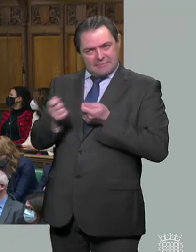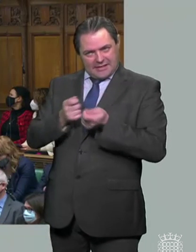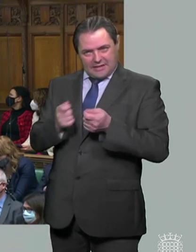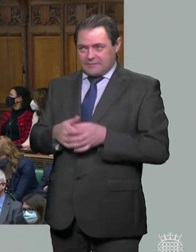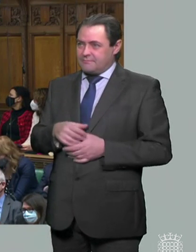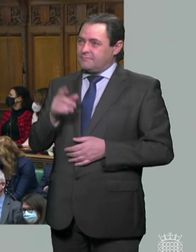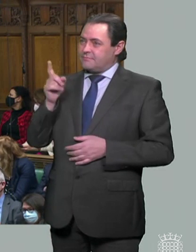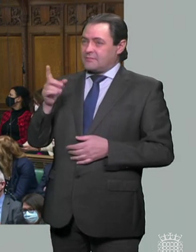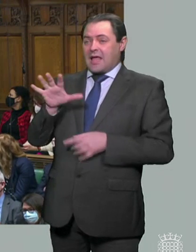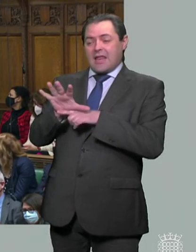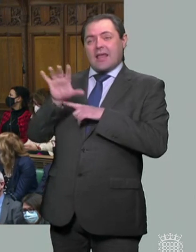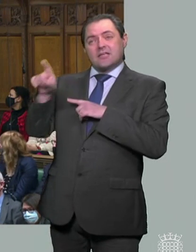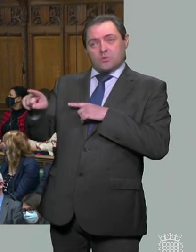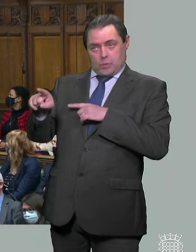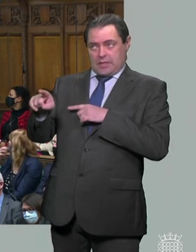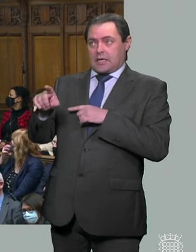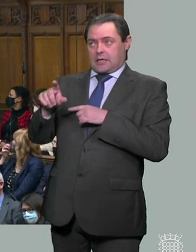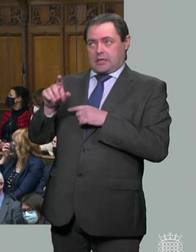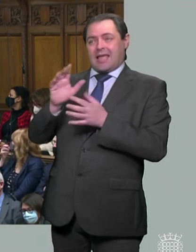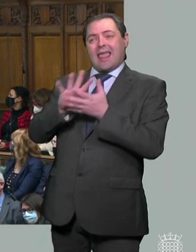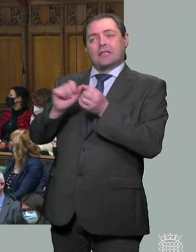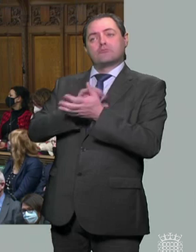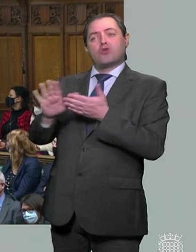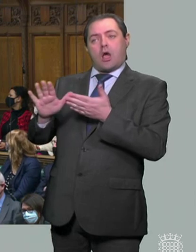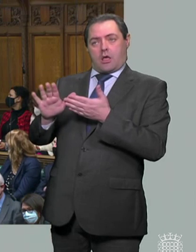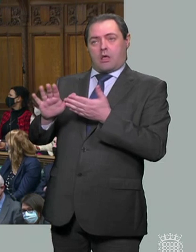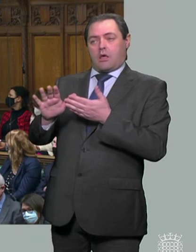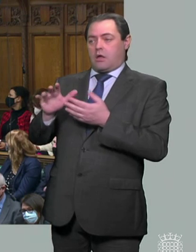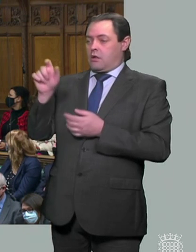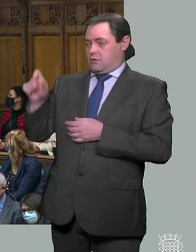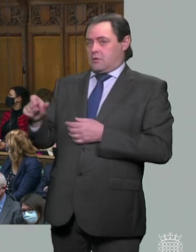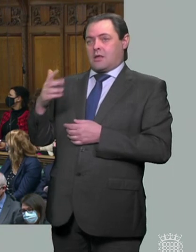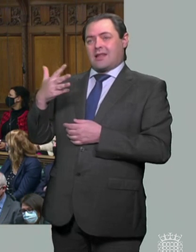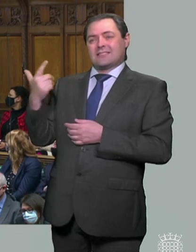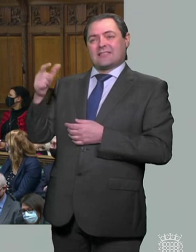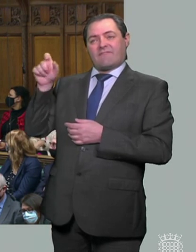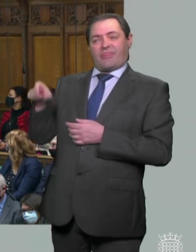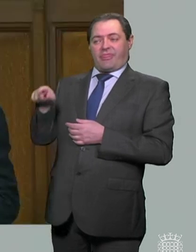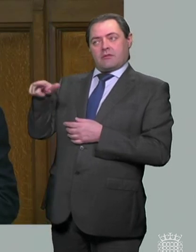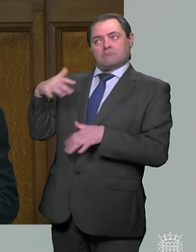Next week, the 97th victim of the Hillsborough tragedy will receive the Freedom of Liverpool.